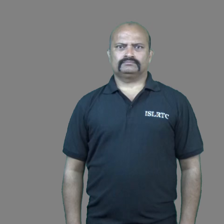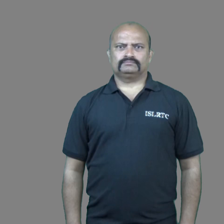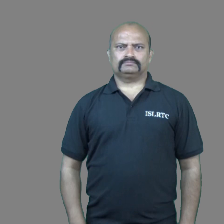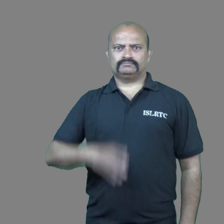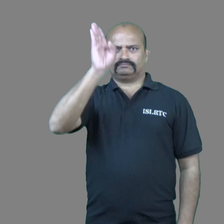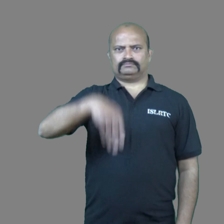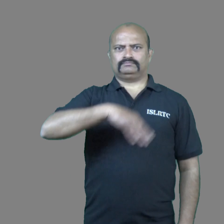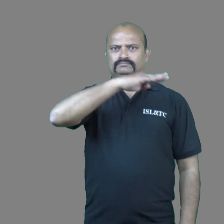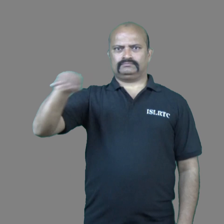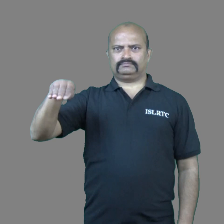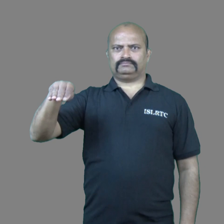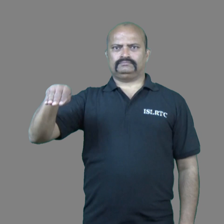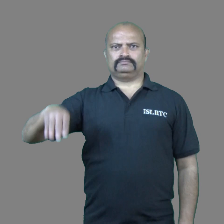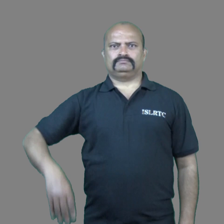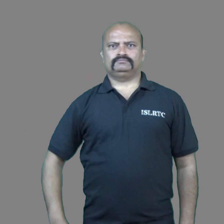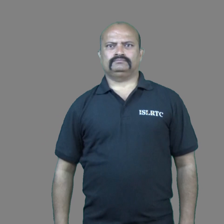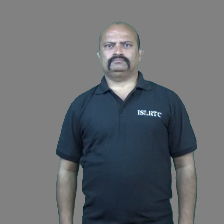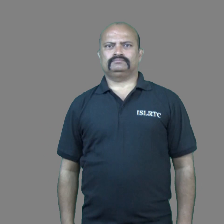Zone